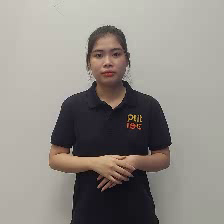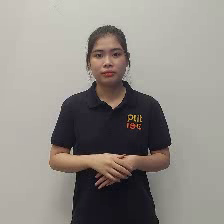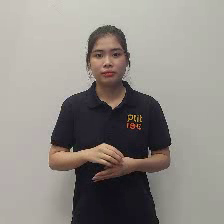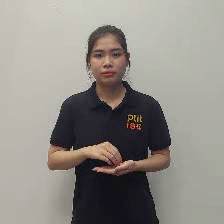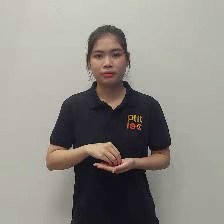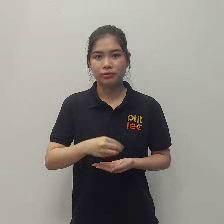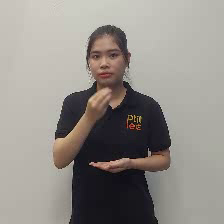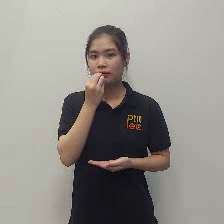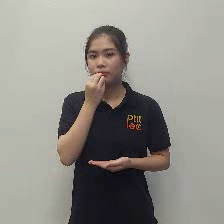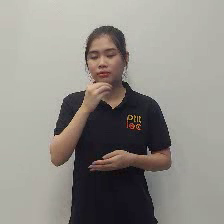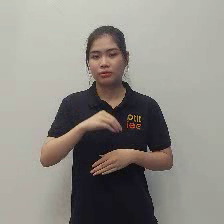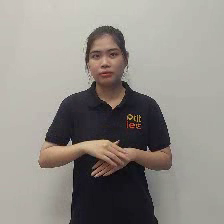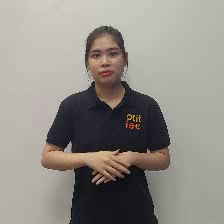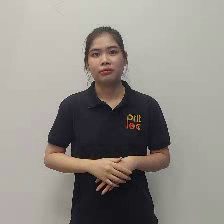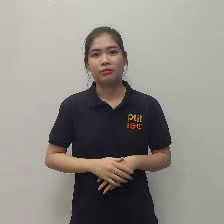Ăn